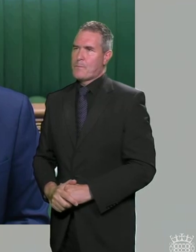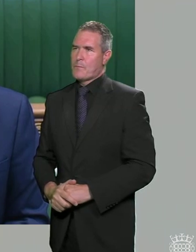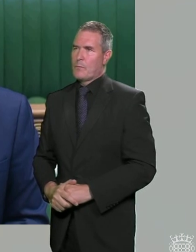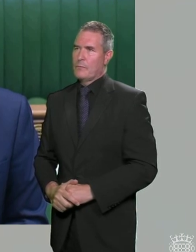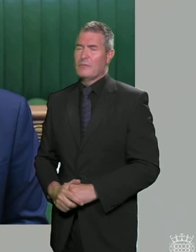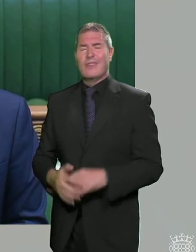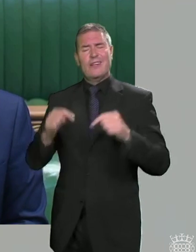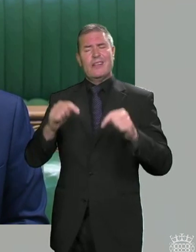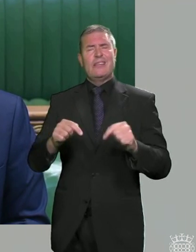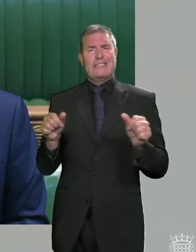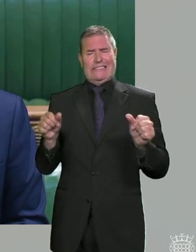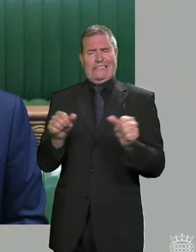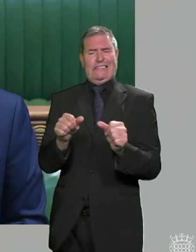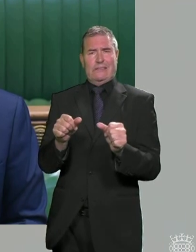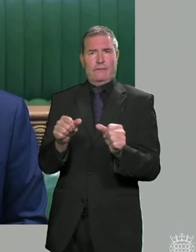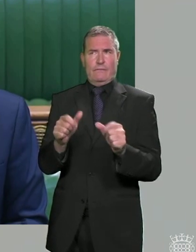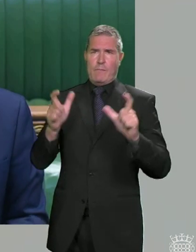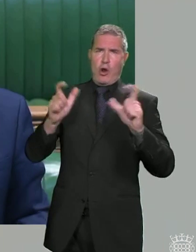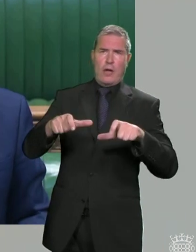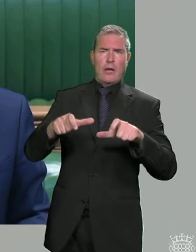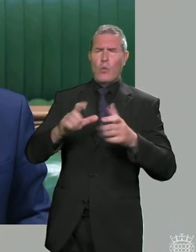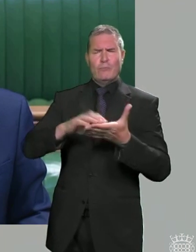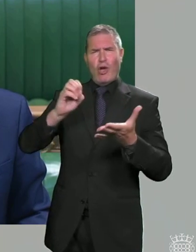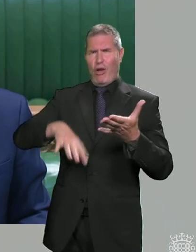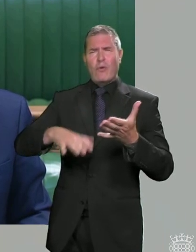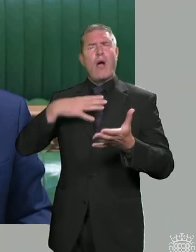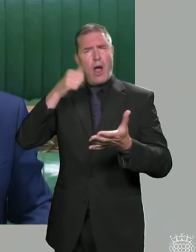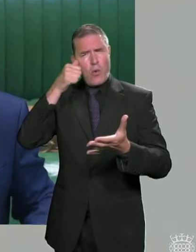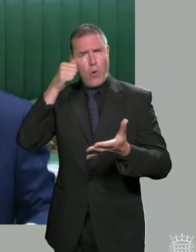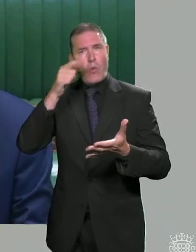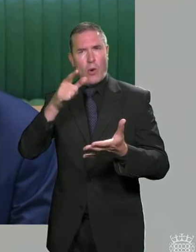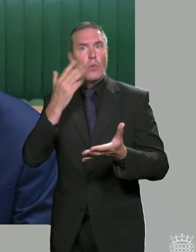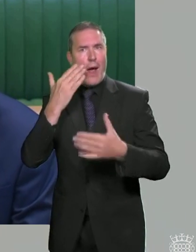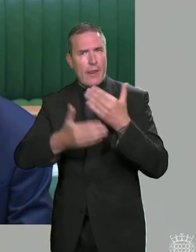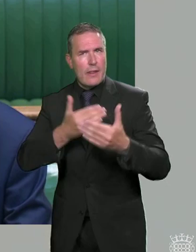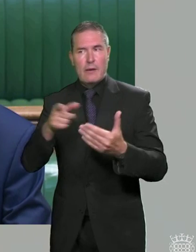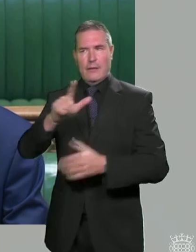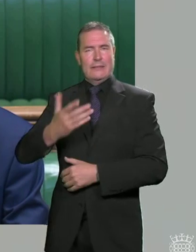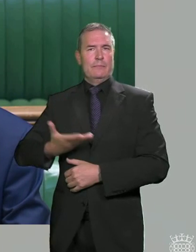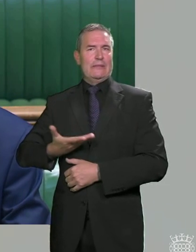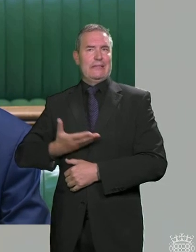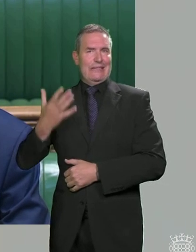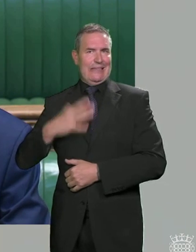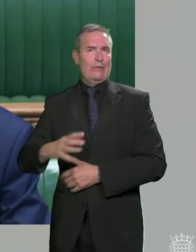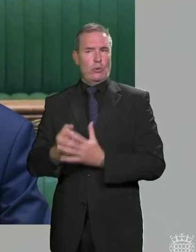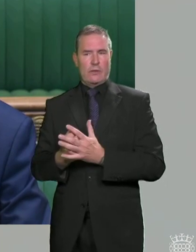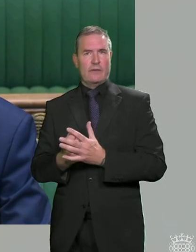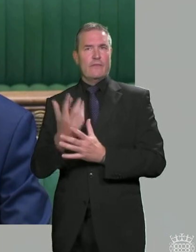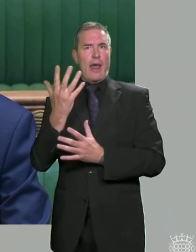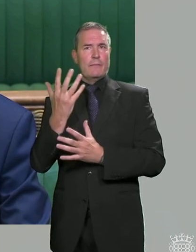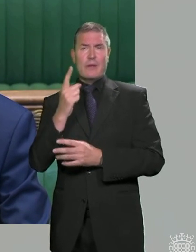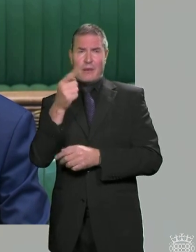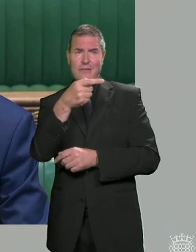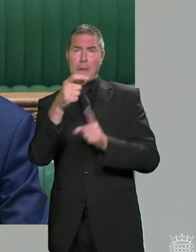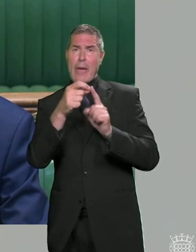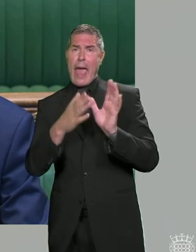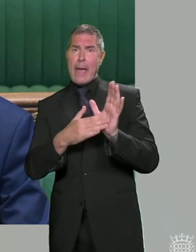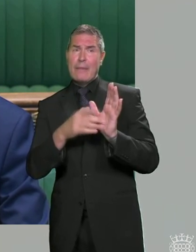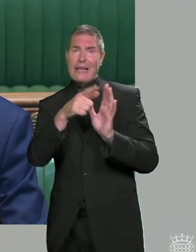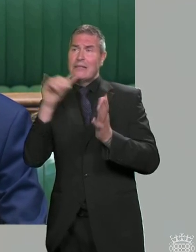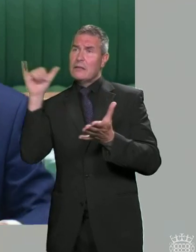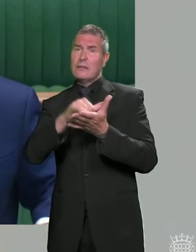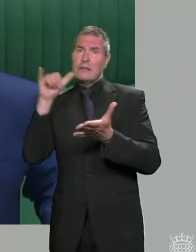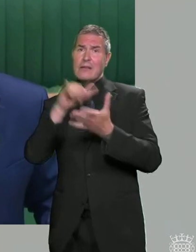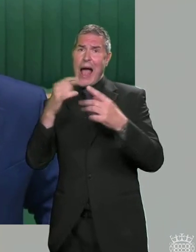We all want these restrictions to be over, for our economy to be open and for businesses to thrive, but the Prime Minister’s indecision at the borders has blown it.